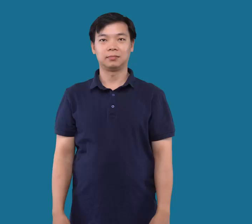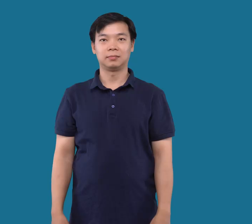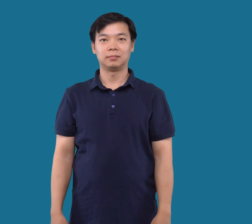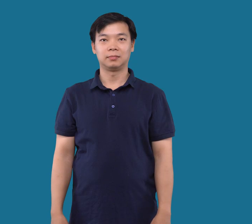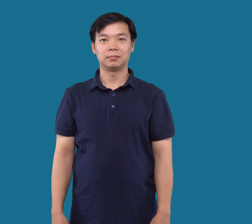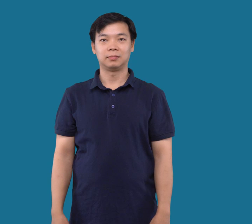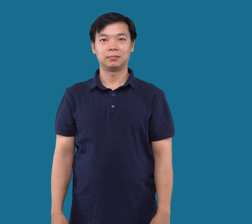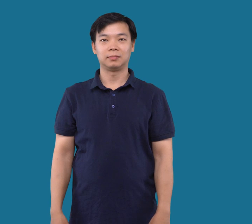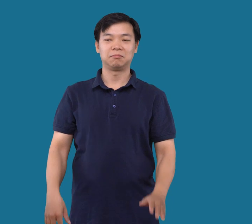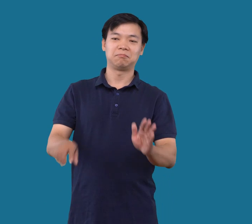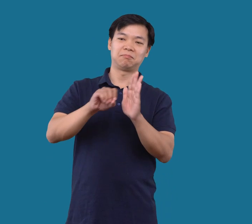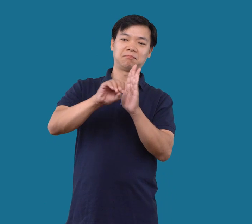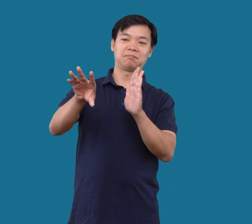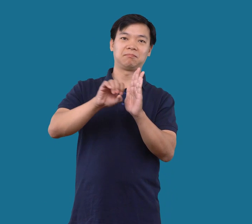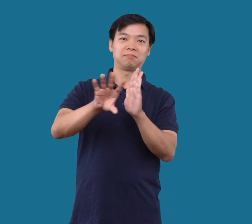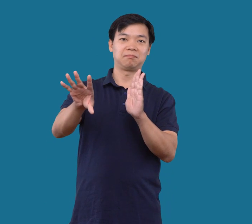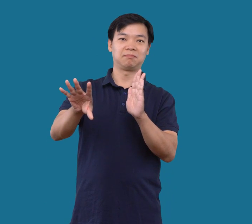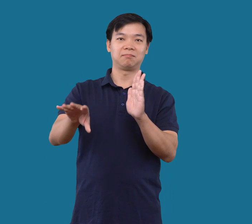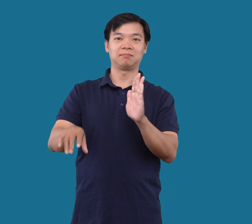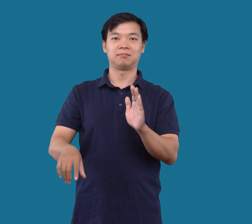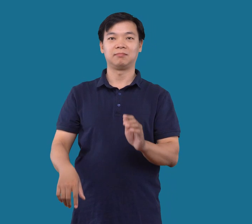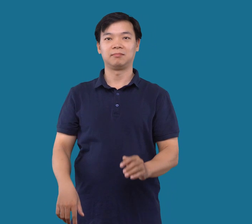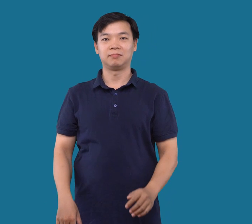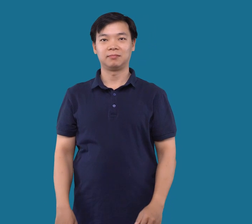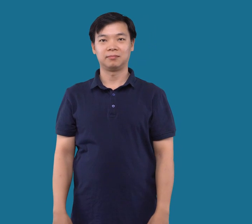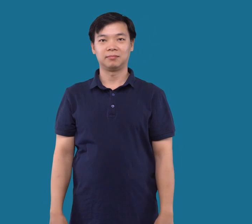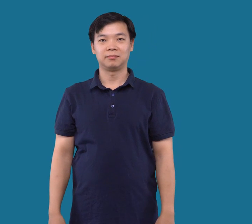chất thải